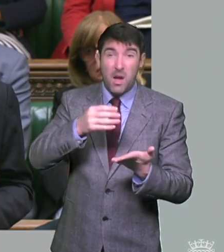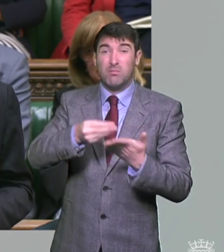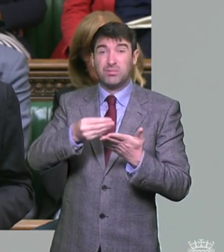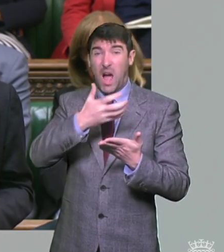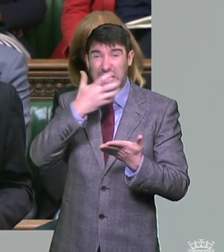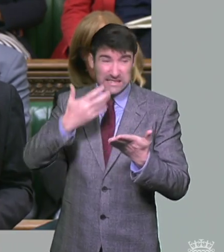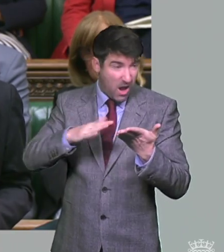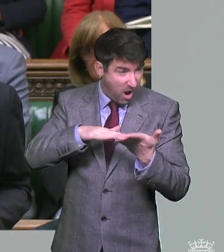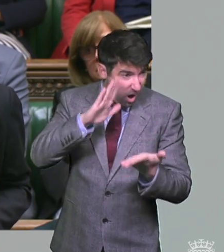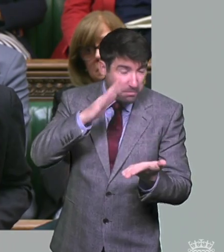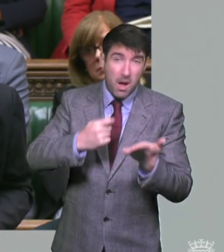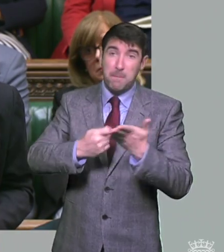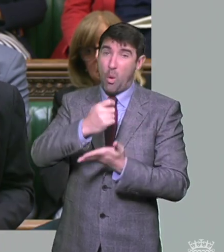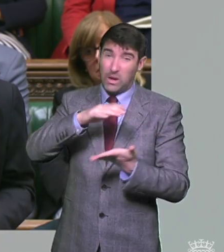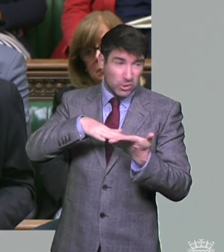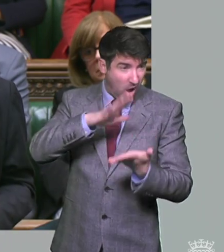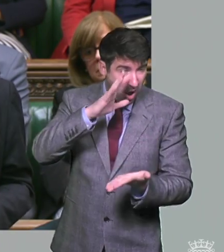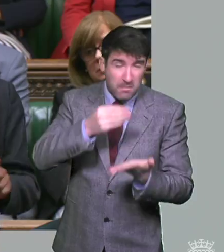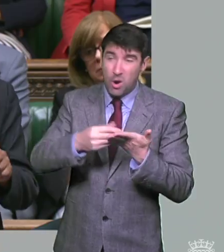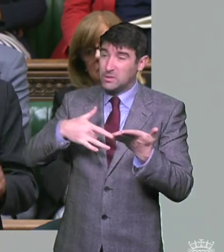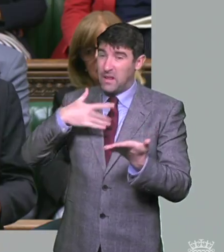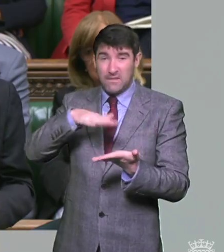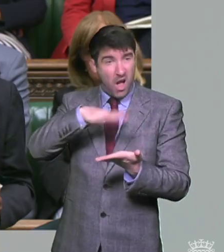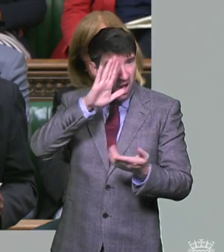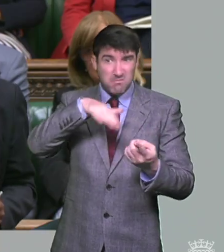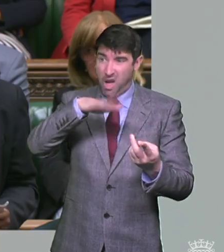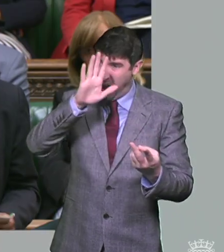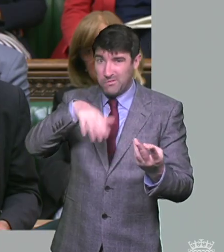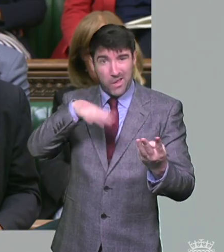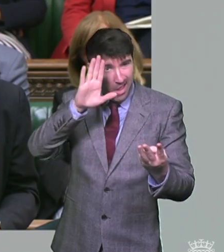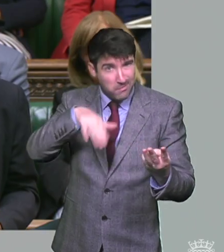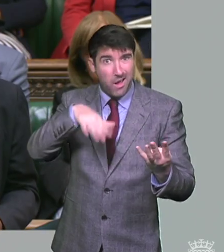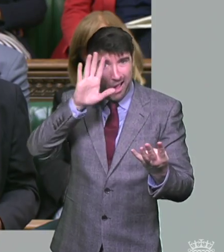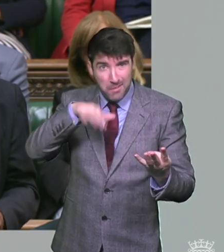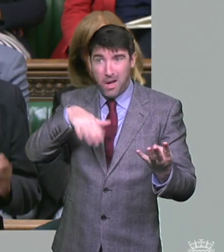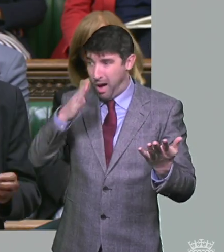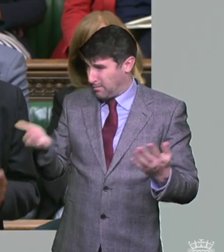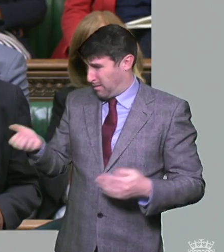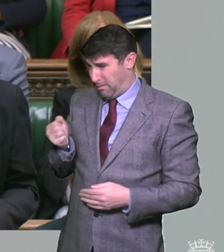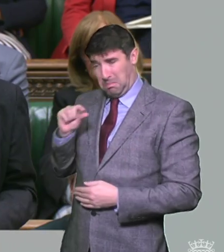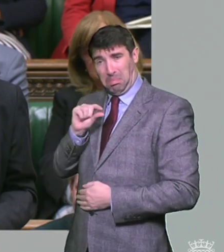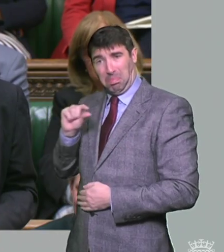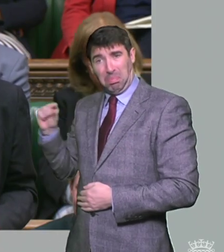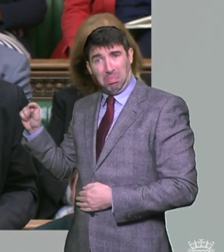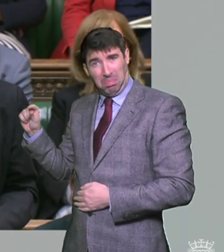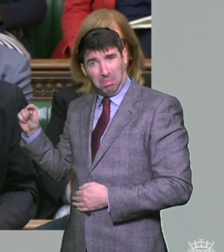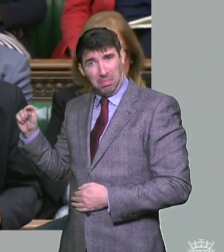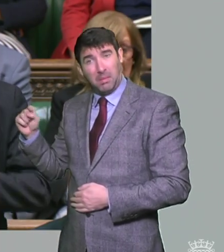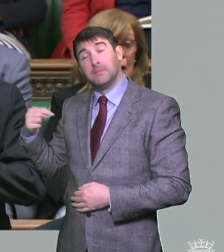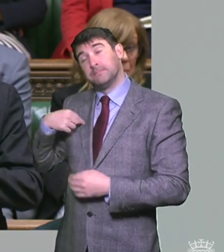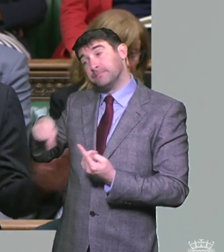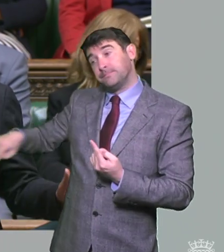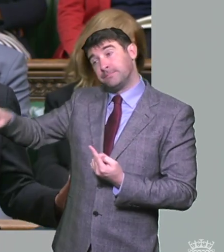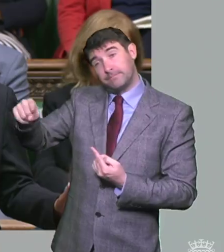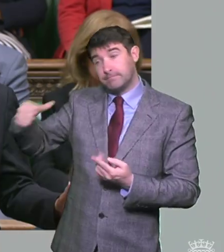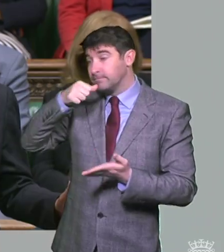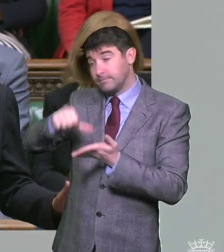And of course, the cost of living is already up. This week, my constituents are writing to me demanding a general election.